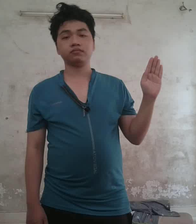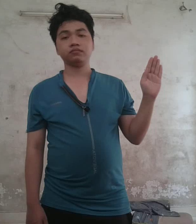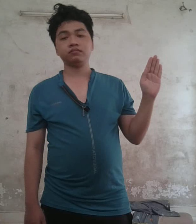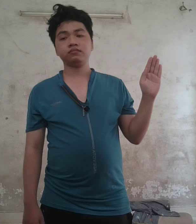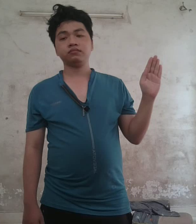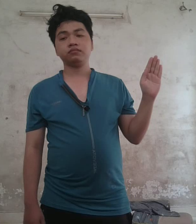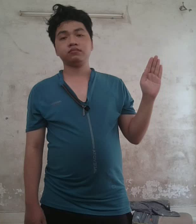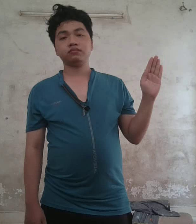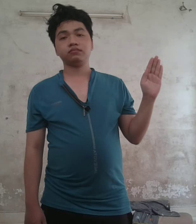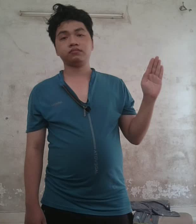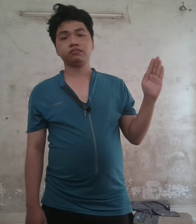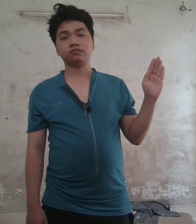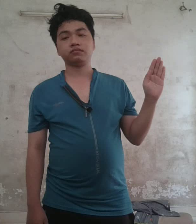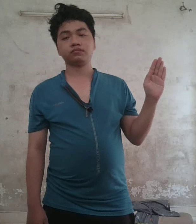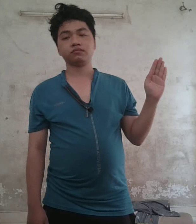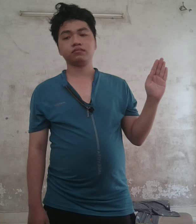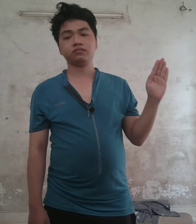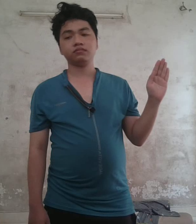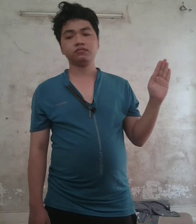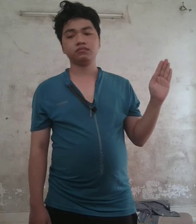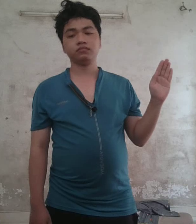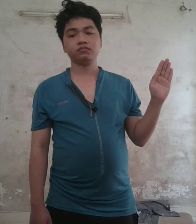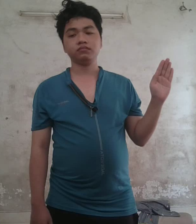b